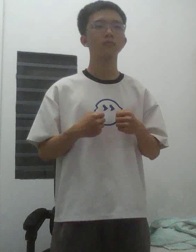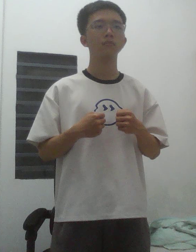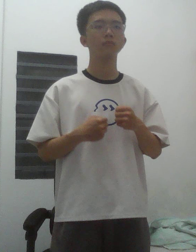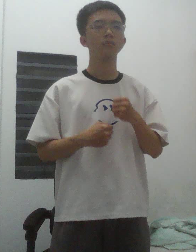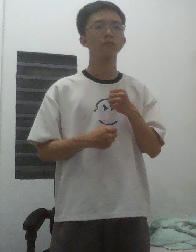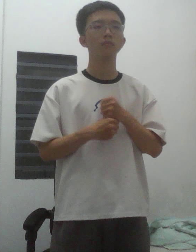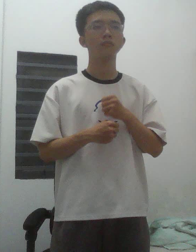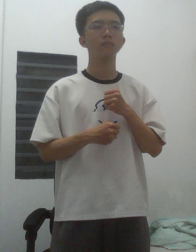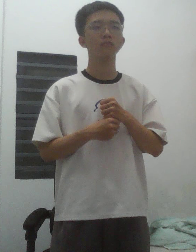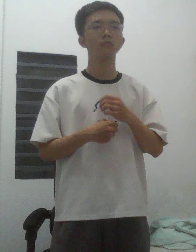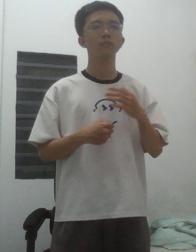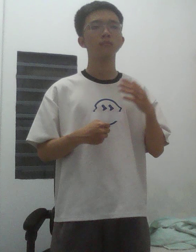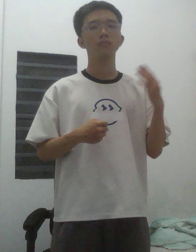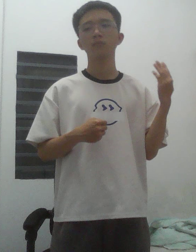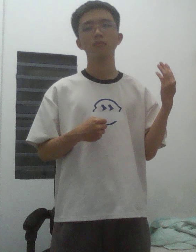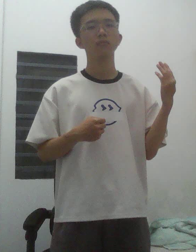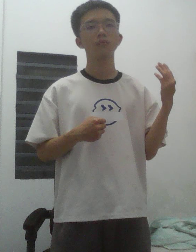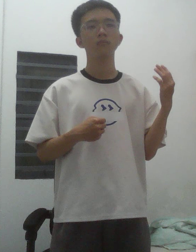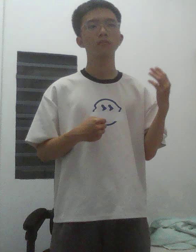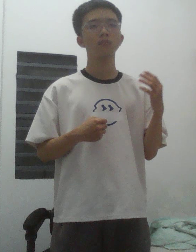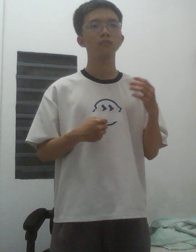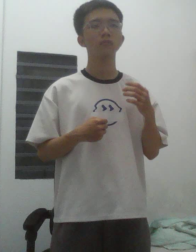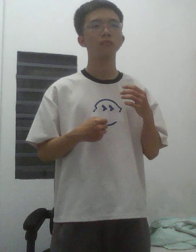that nghiep